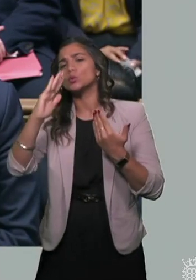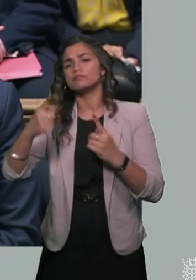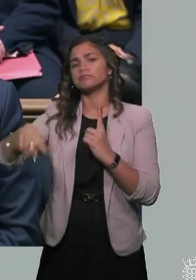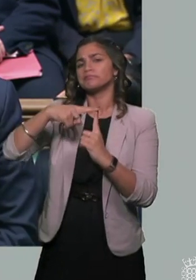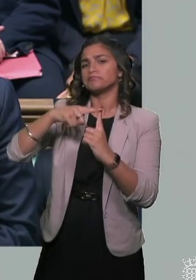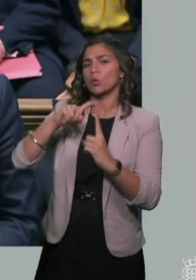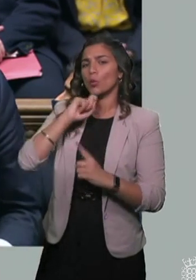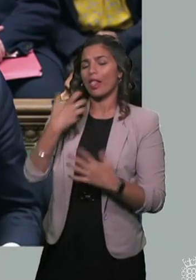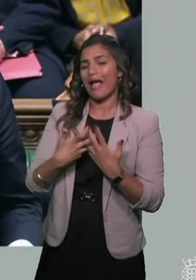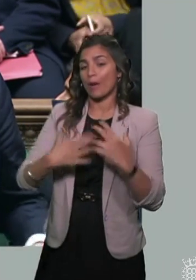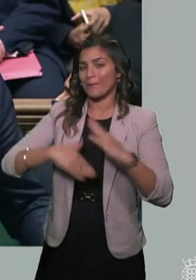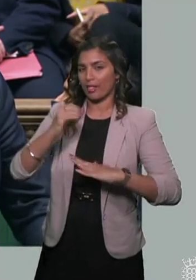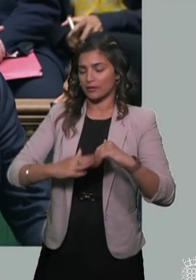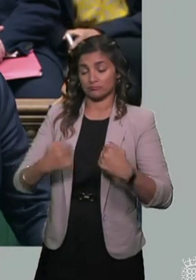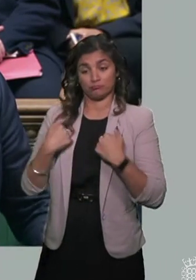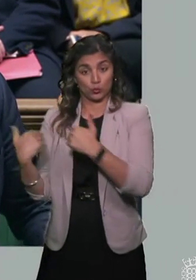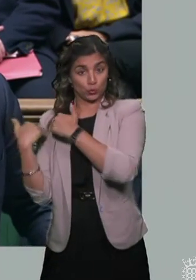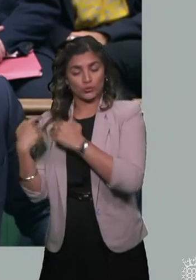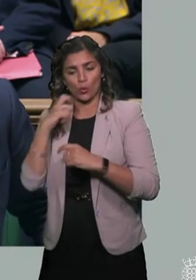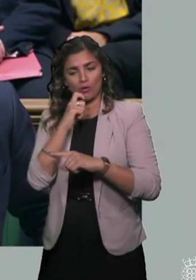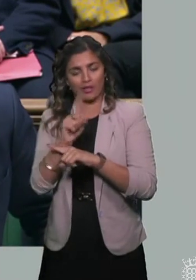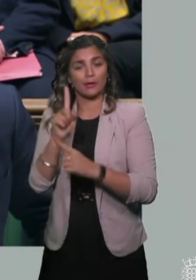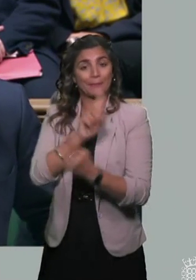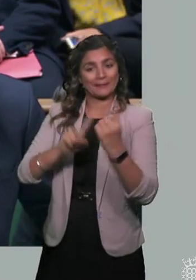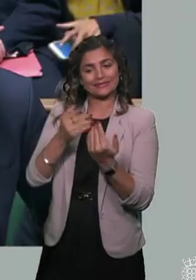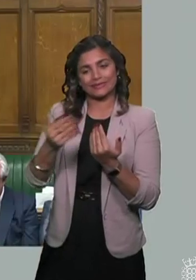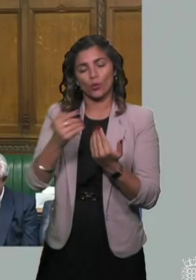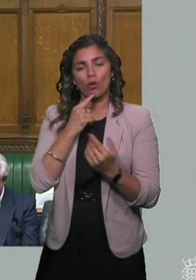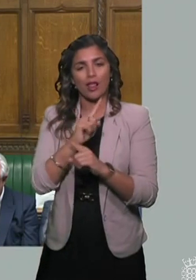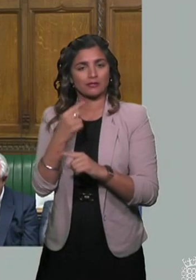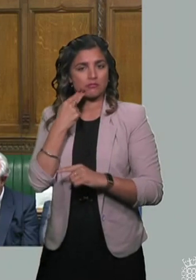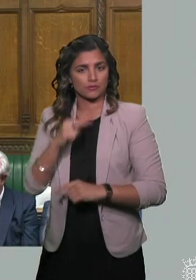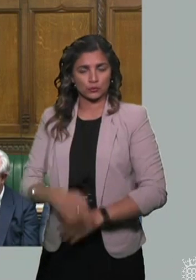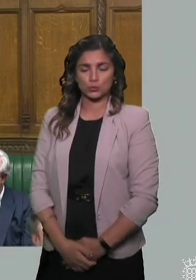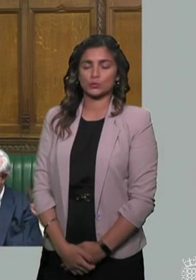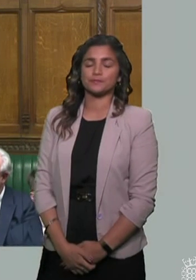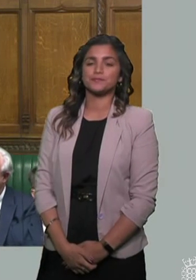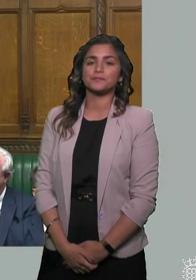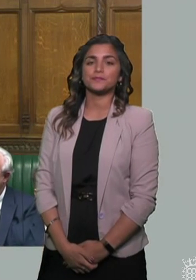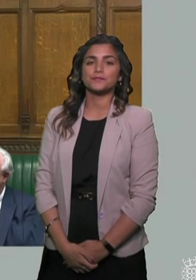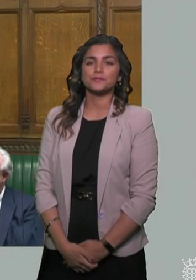In addition to my duties in this House, I shall have further such meetings later today.